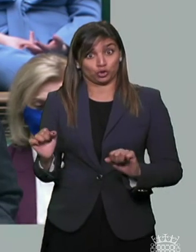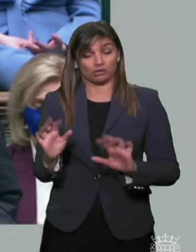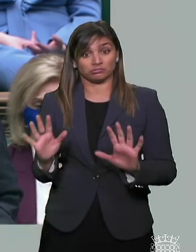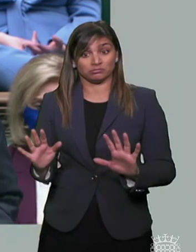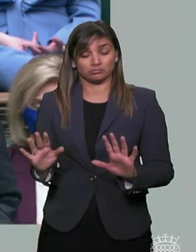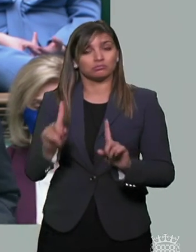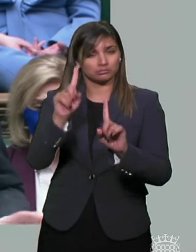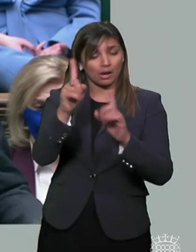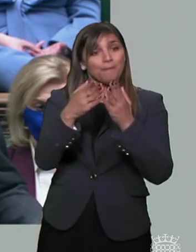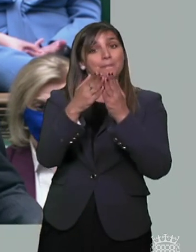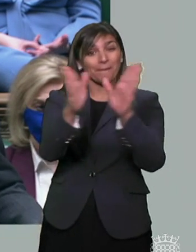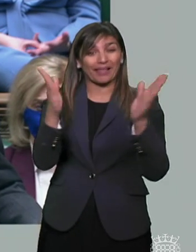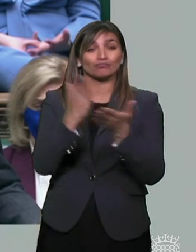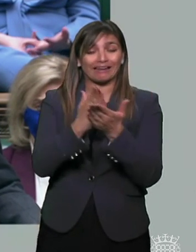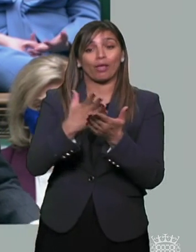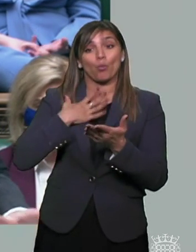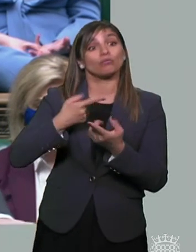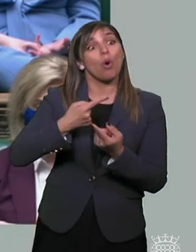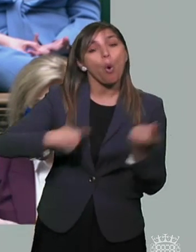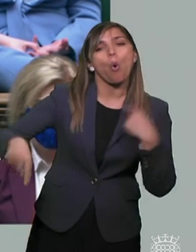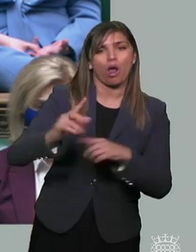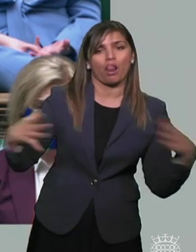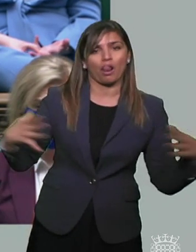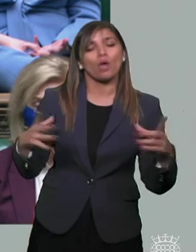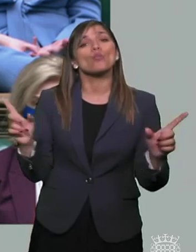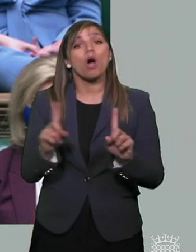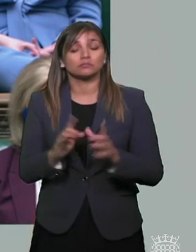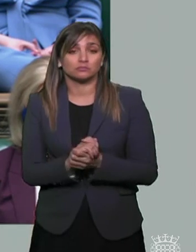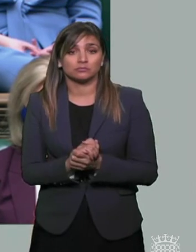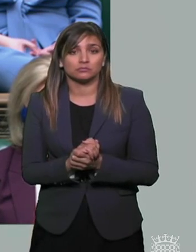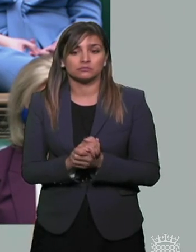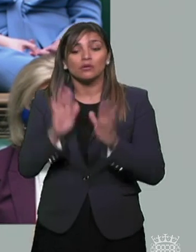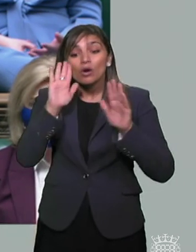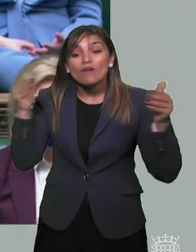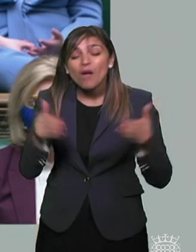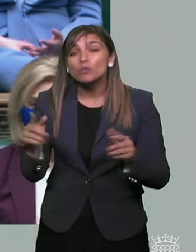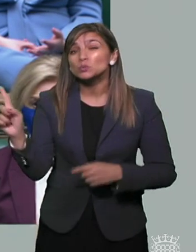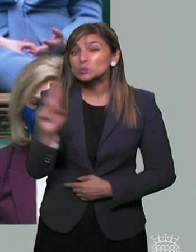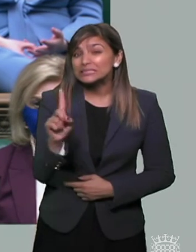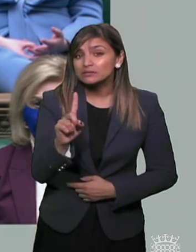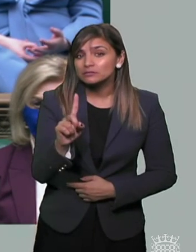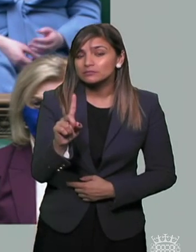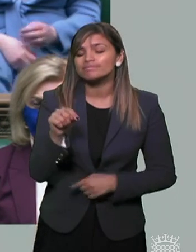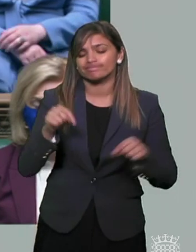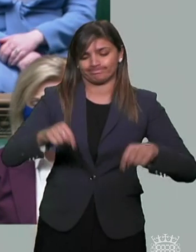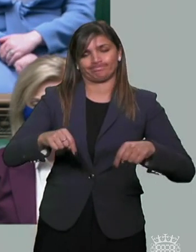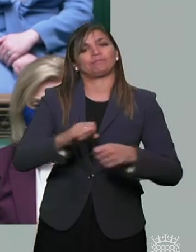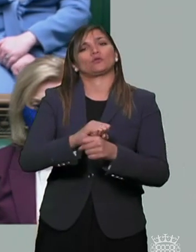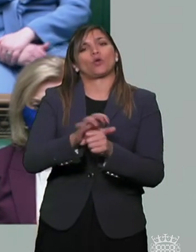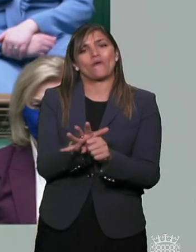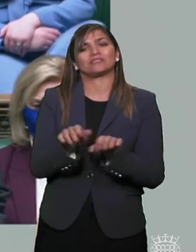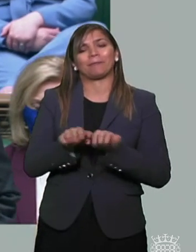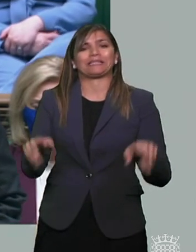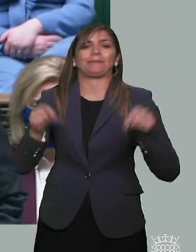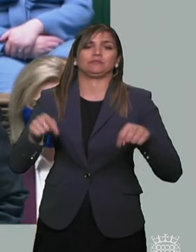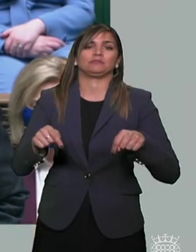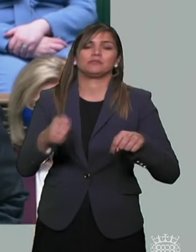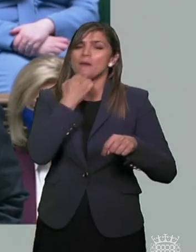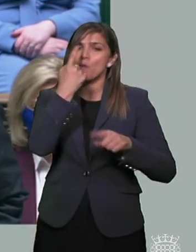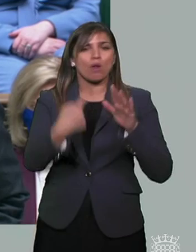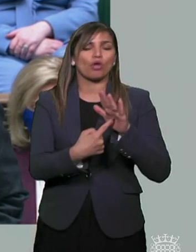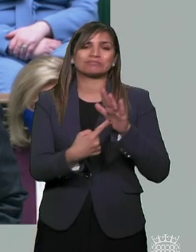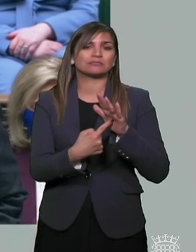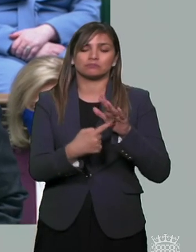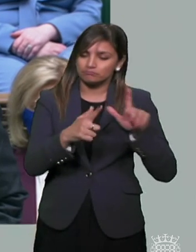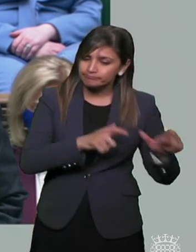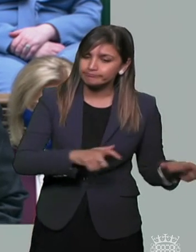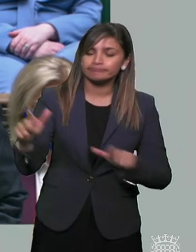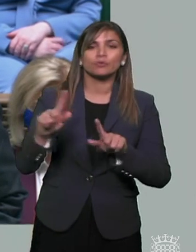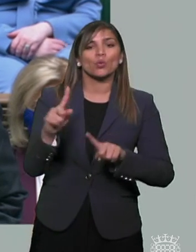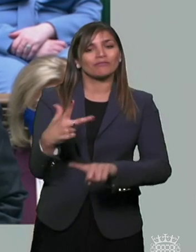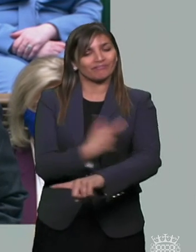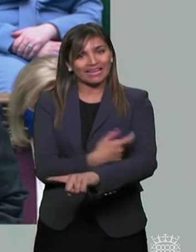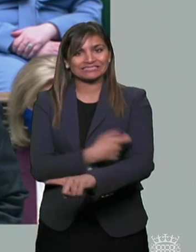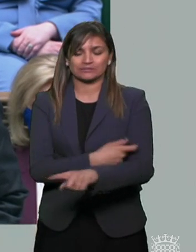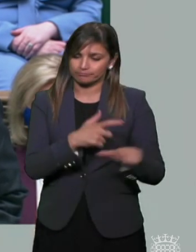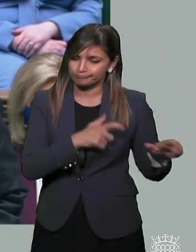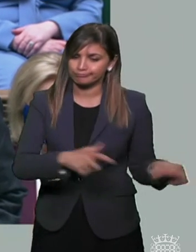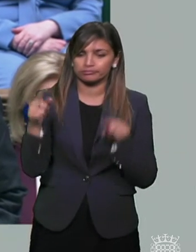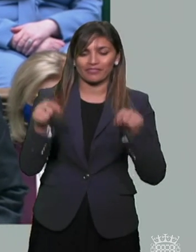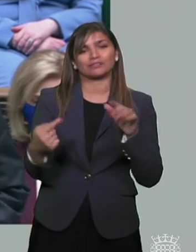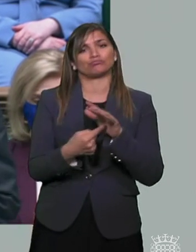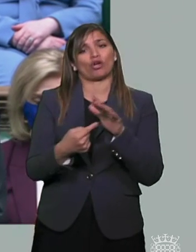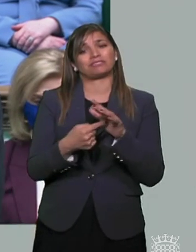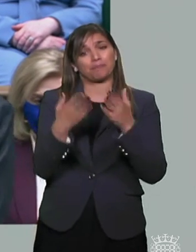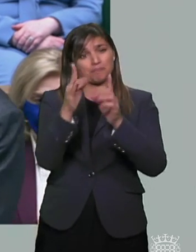I think that what the British public want us all to do, frankly, is focus on the matter in hand and continue to deliver the vaccine roll-out in the way that we are doing.